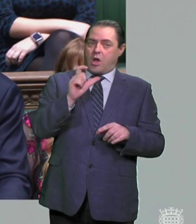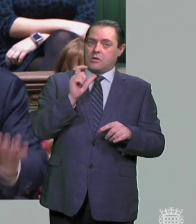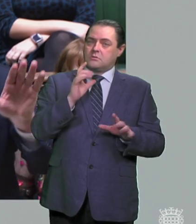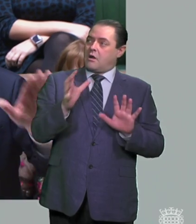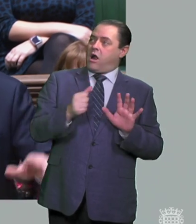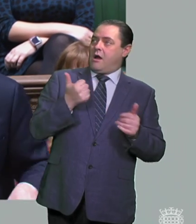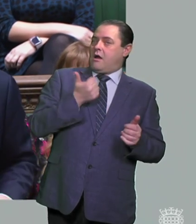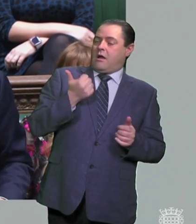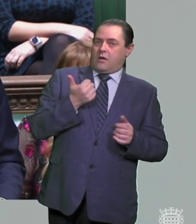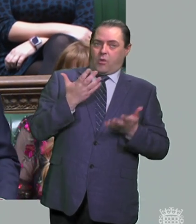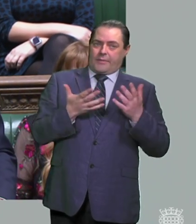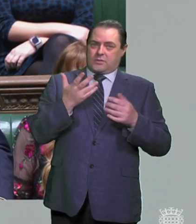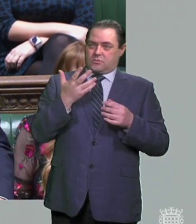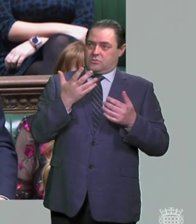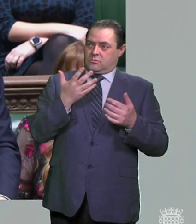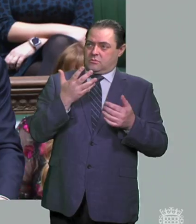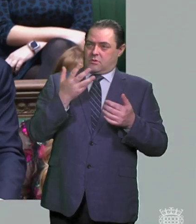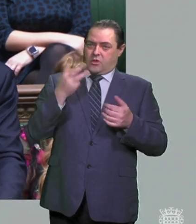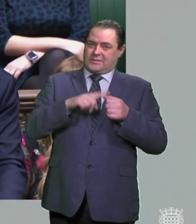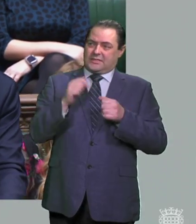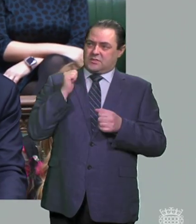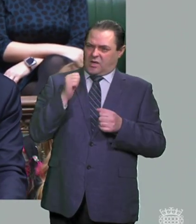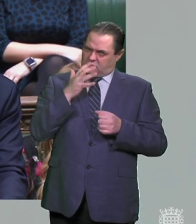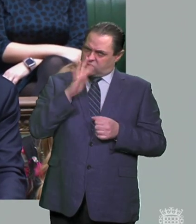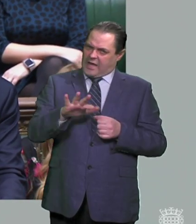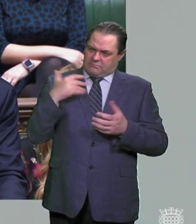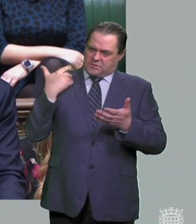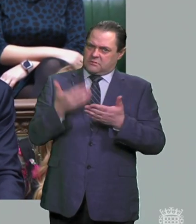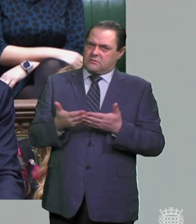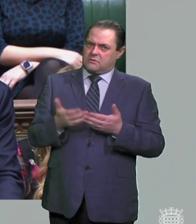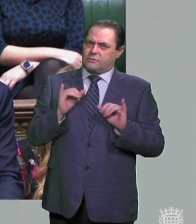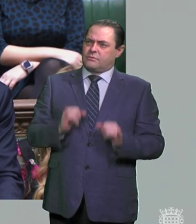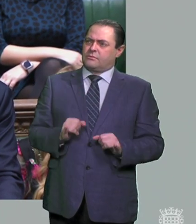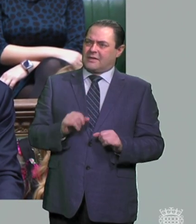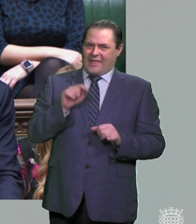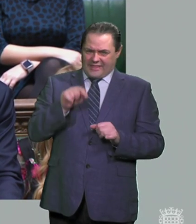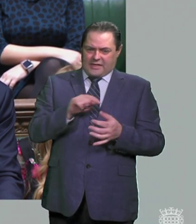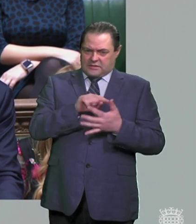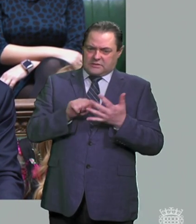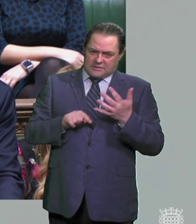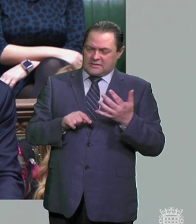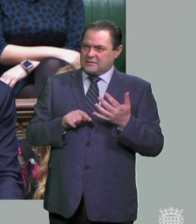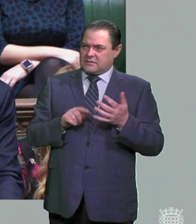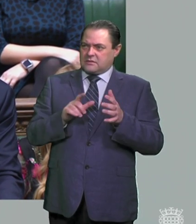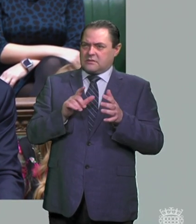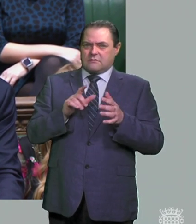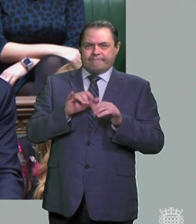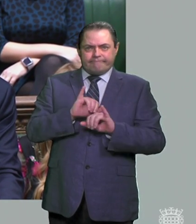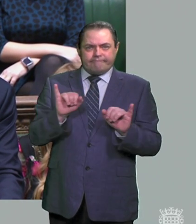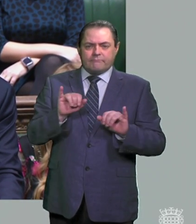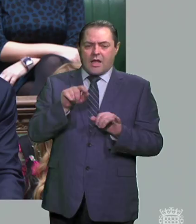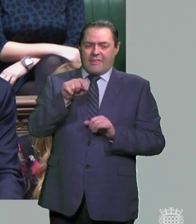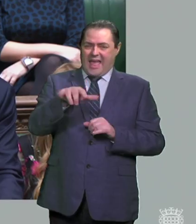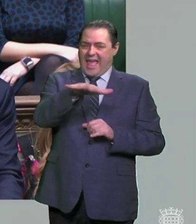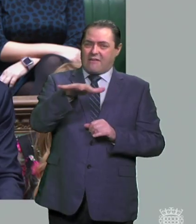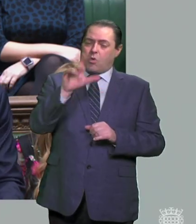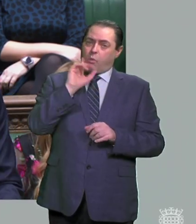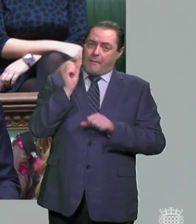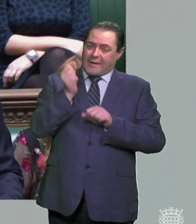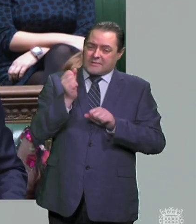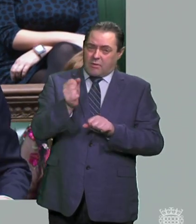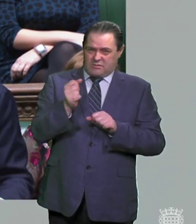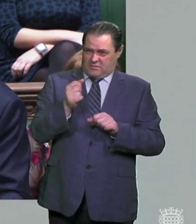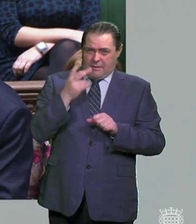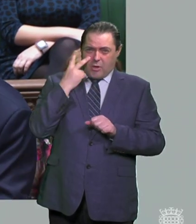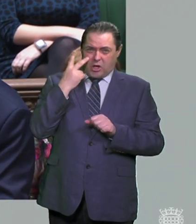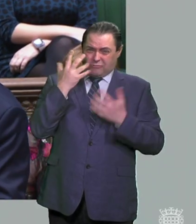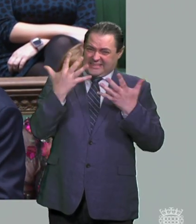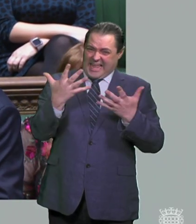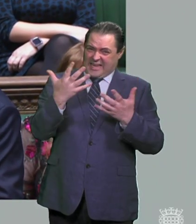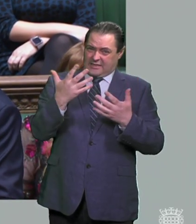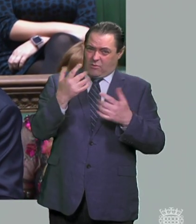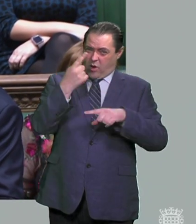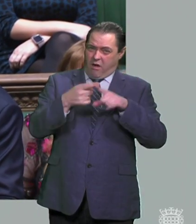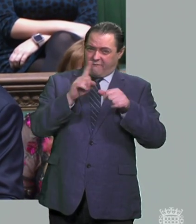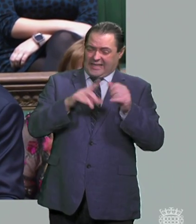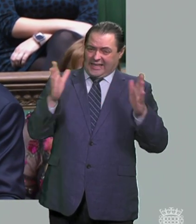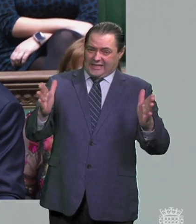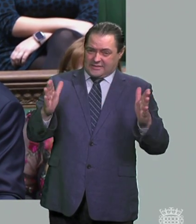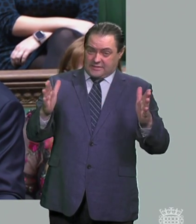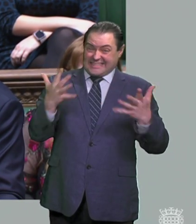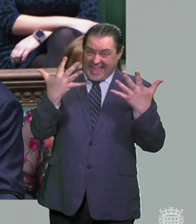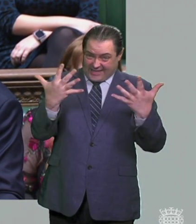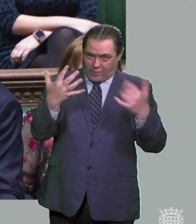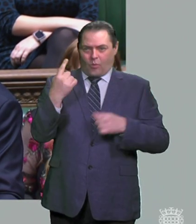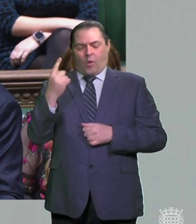The Government should be ashamed of that record. That cul-de-sac in Armthorpe has apparently seen 10 burglaries in 18 months, but only one of them has resulted in a prosecution.